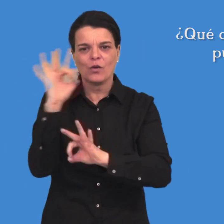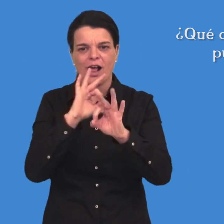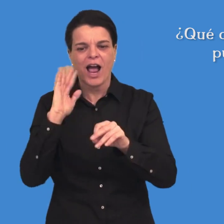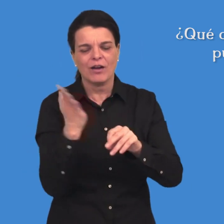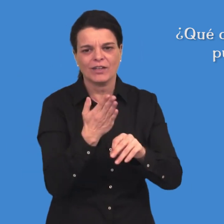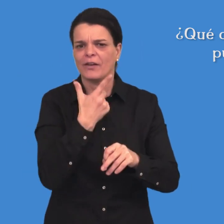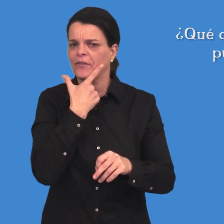afectar